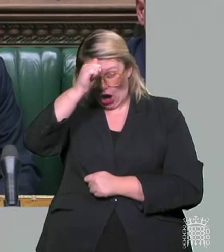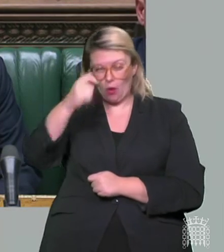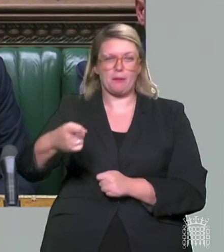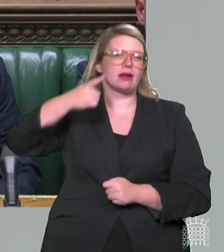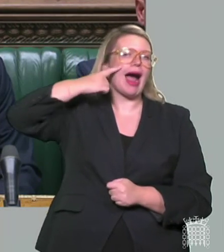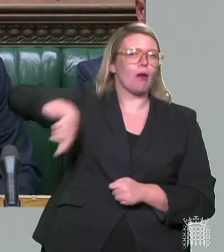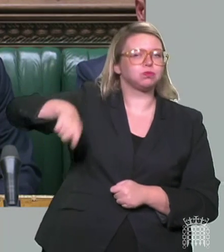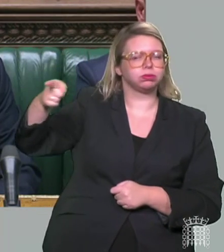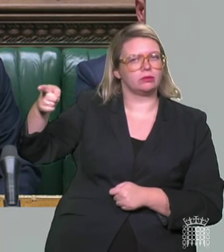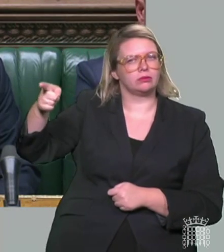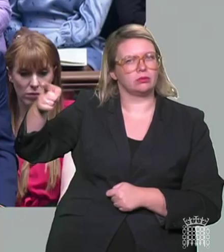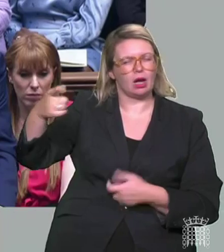It was the same when his ally